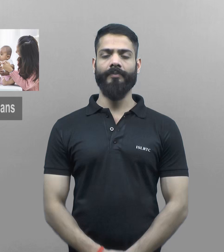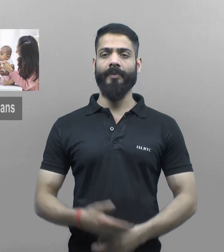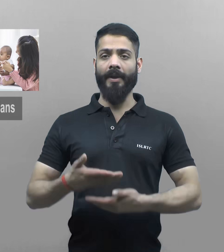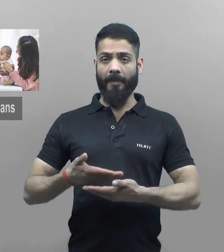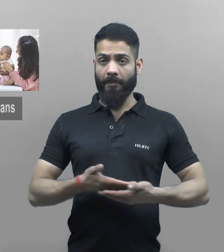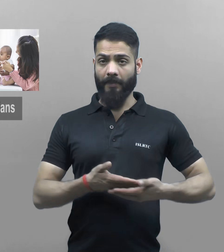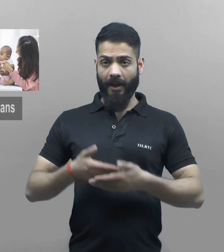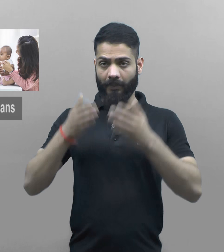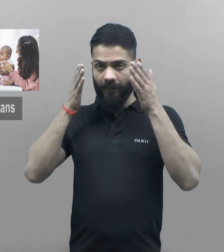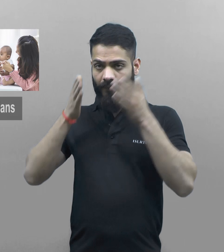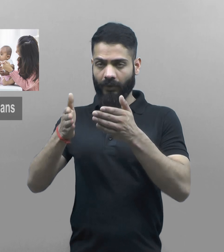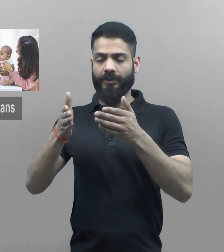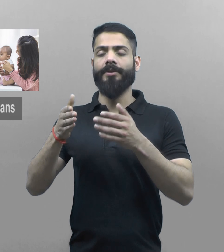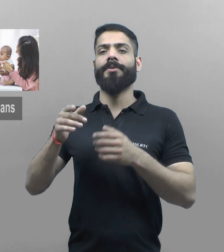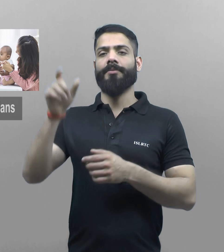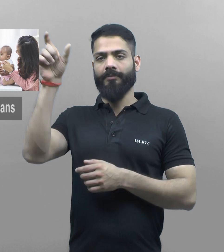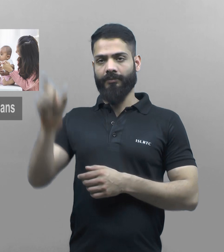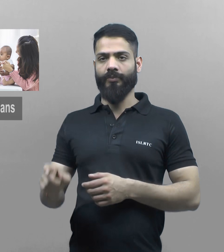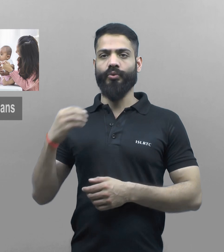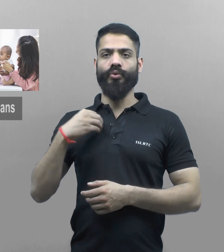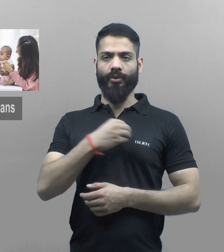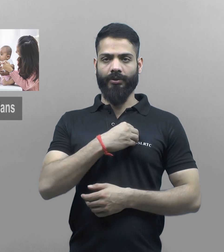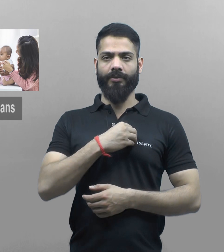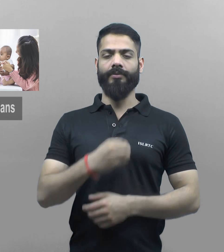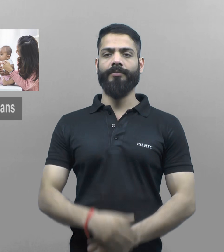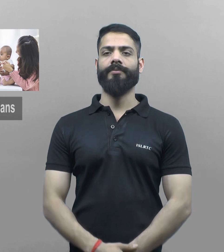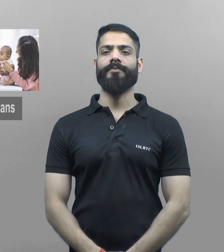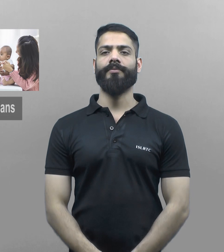Paediatrician